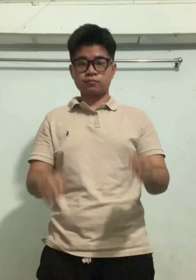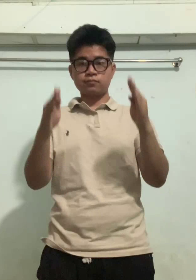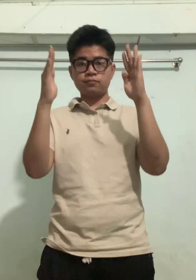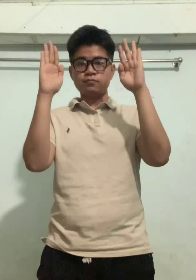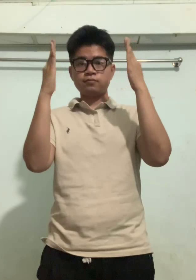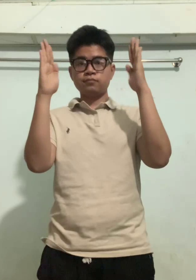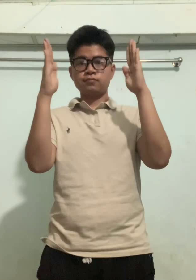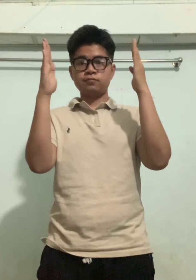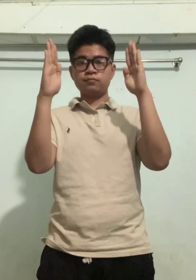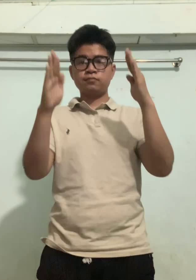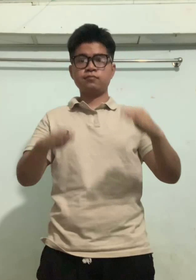vo tay